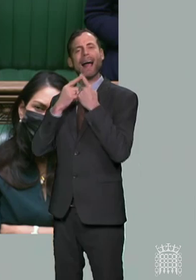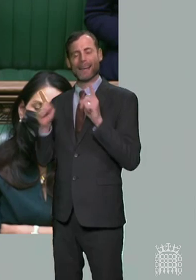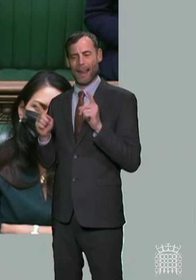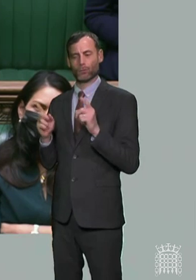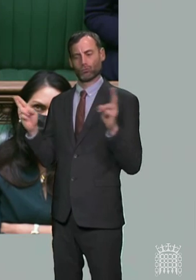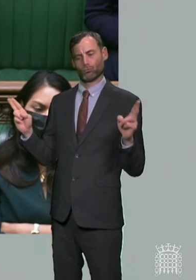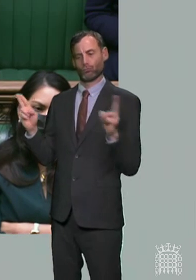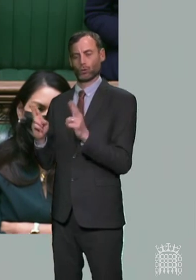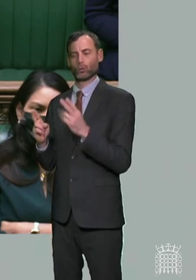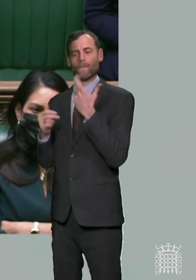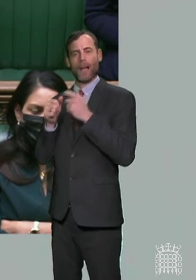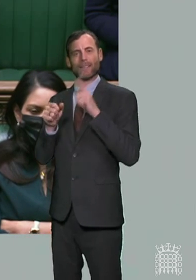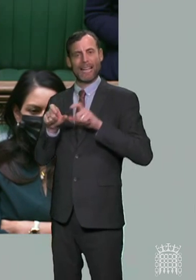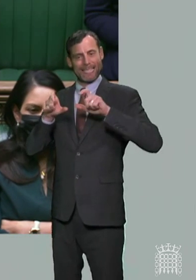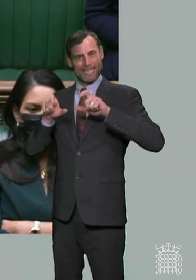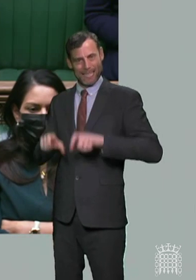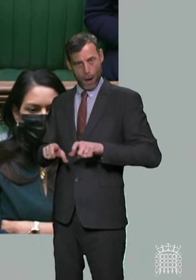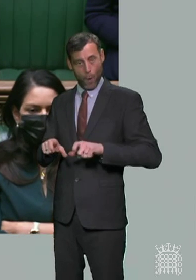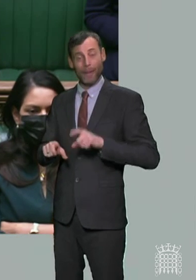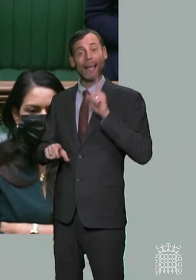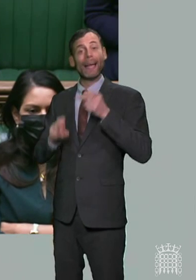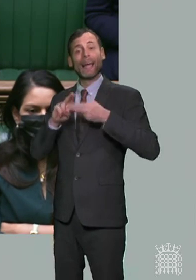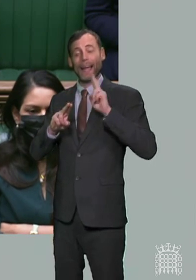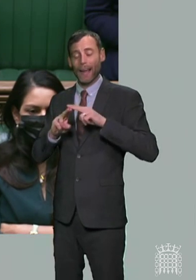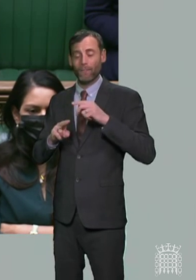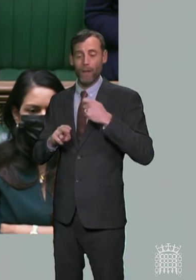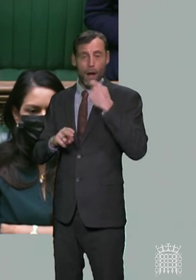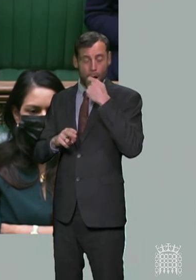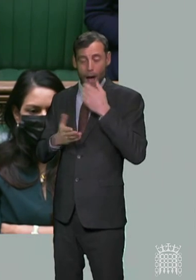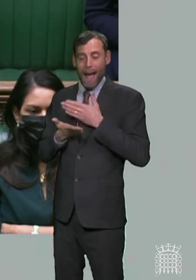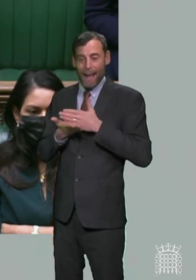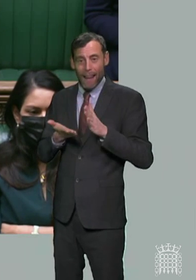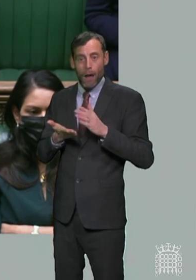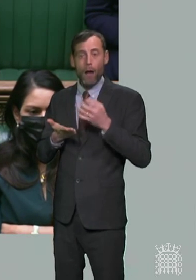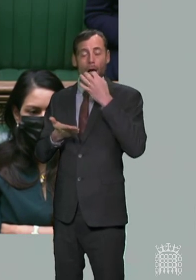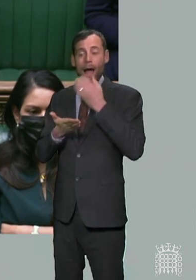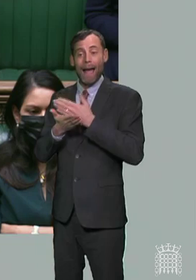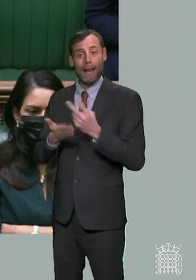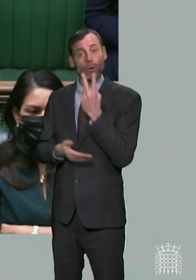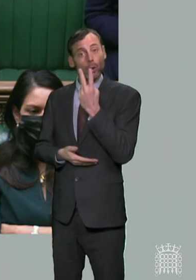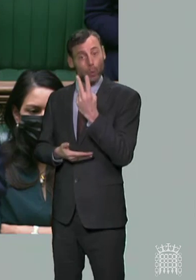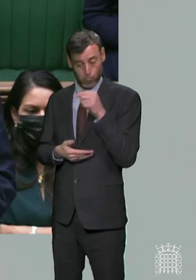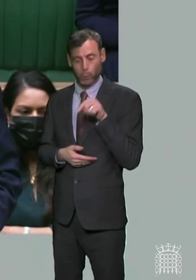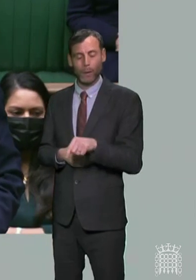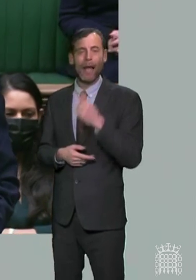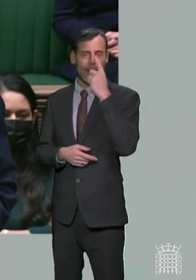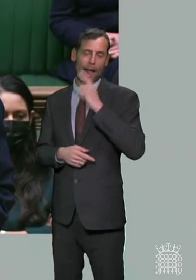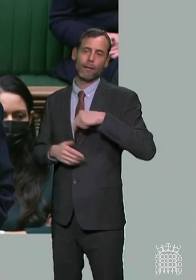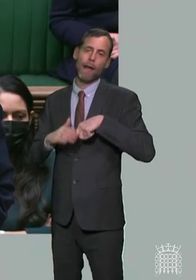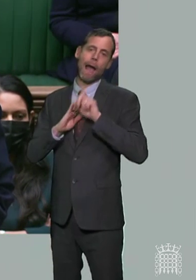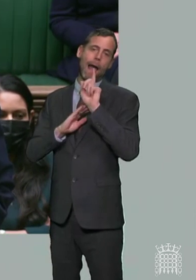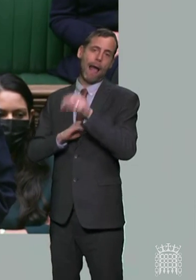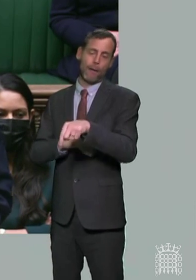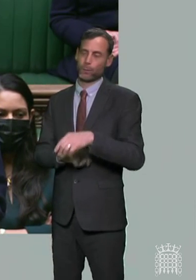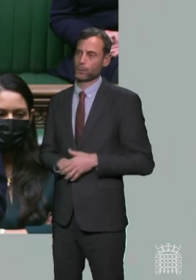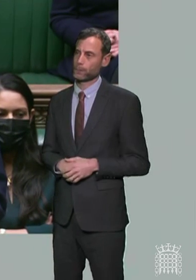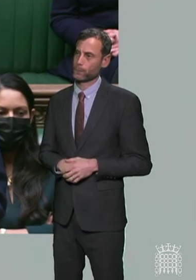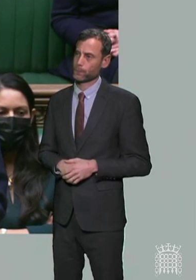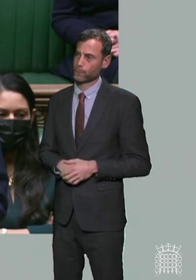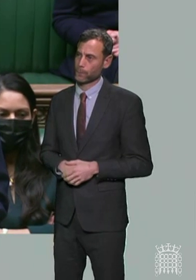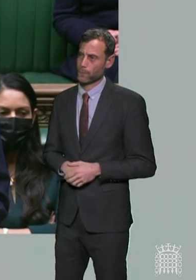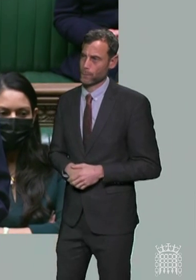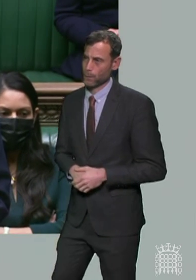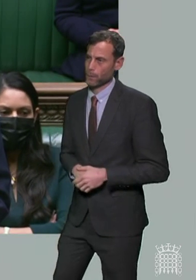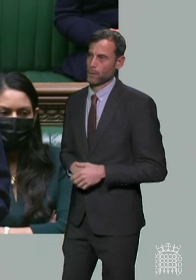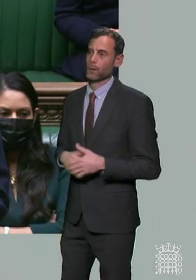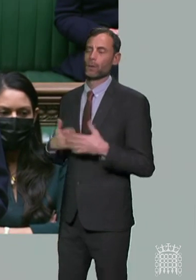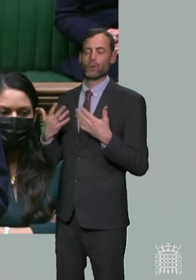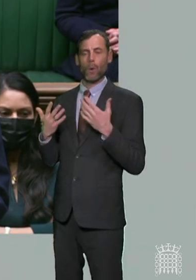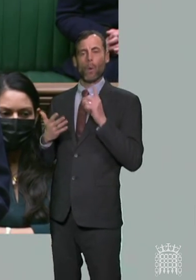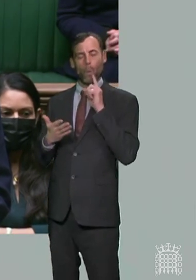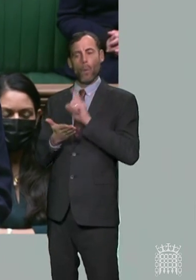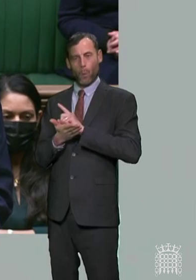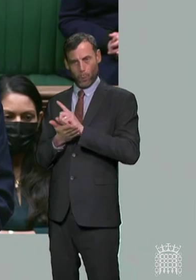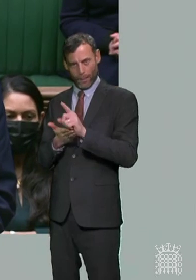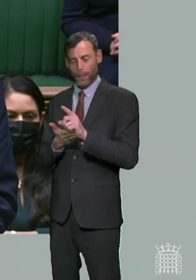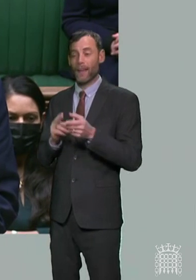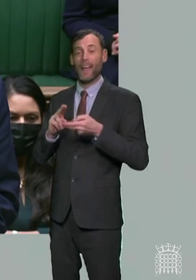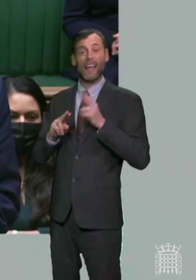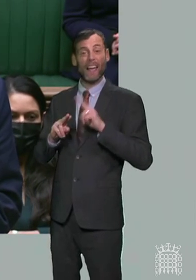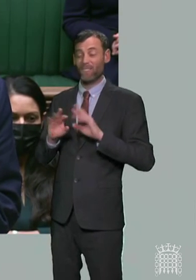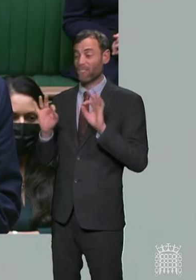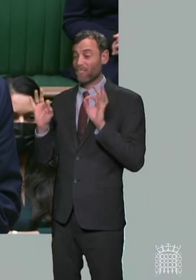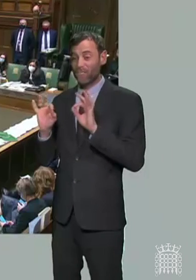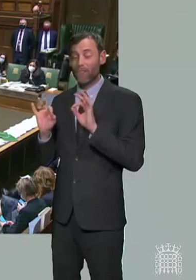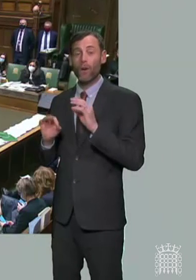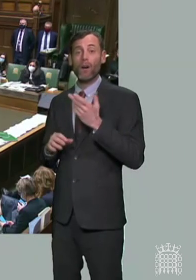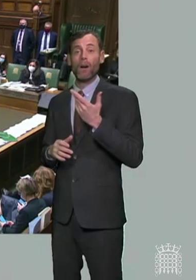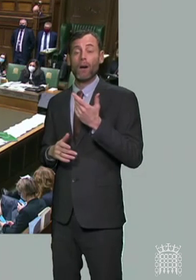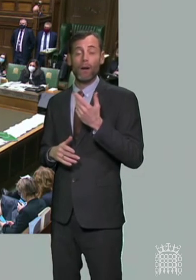isolation period to five full days with two negative tests, and there will soon come a time when we can remove the legal requirement to self-isolate altogether—just as we do not place legal obligations on people to isolate if they have flu.